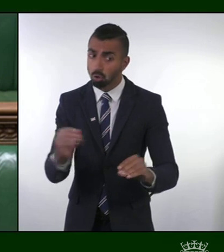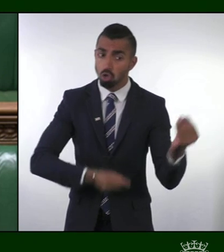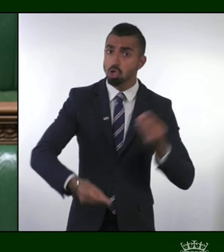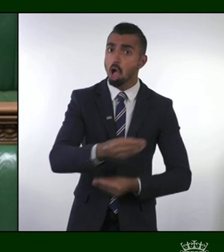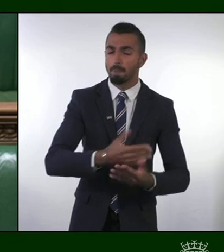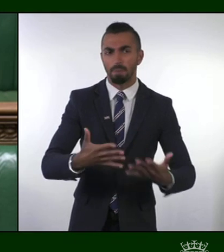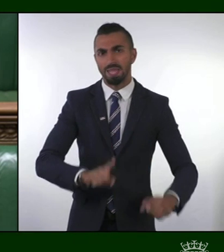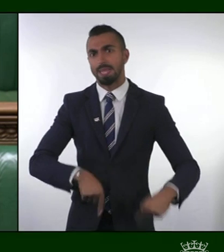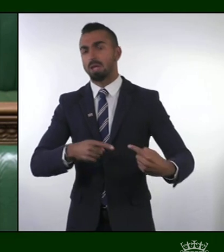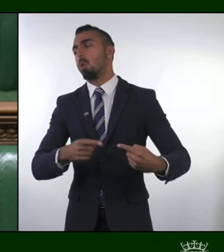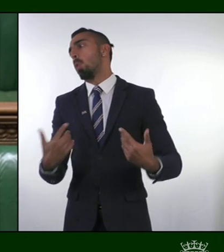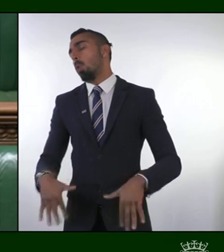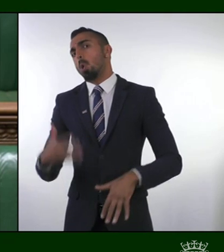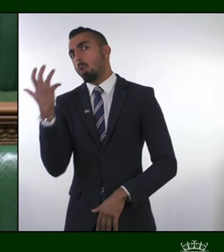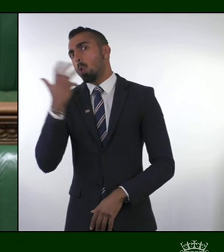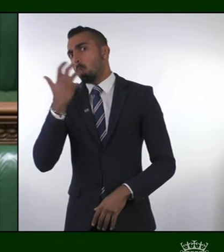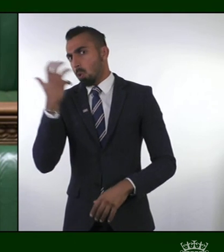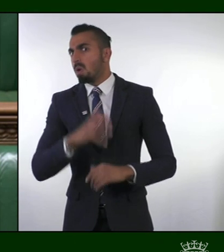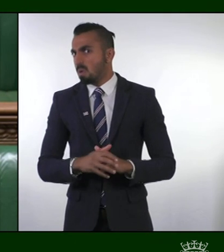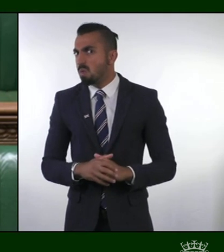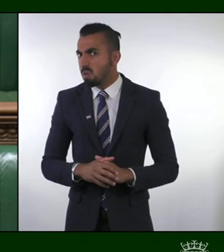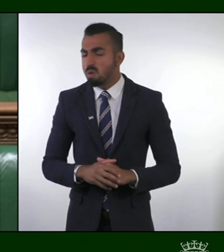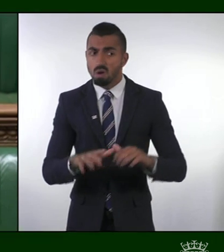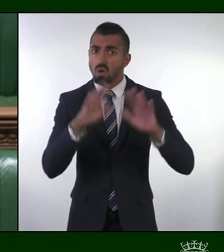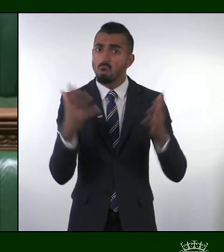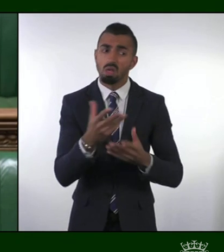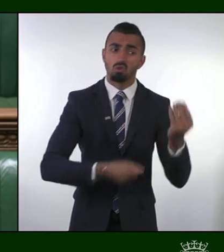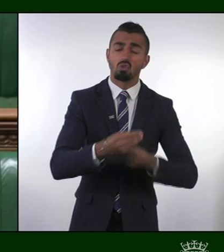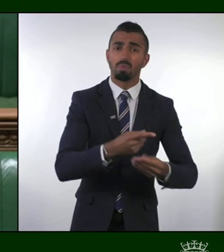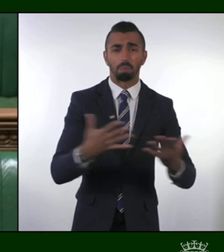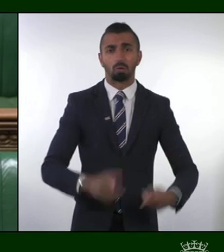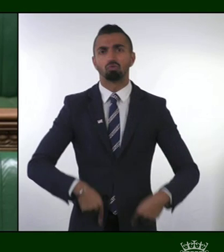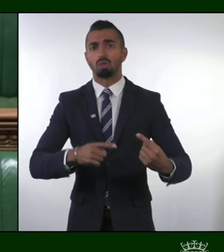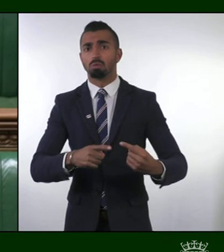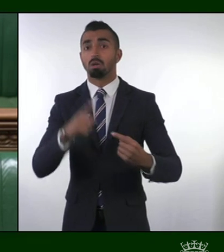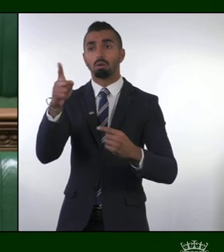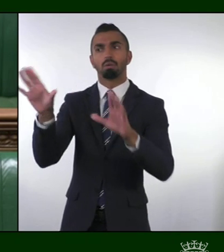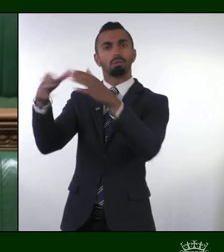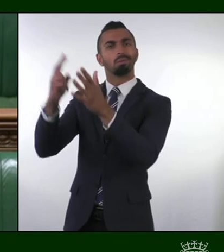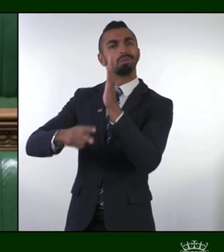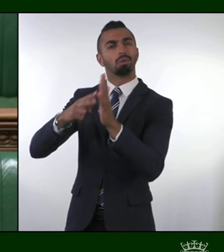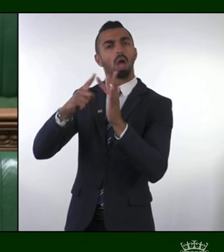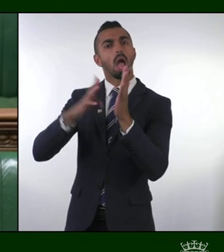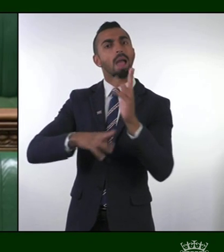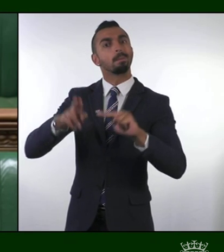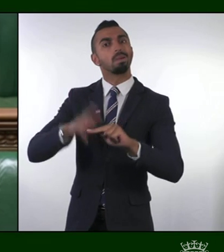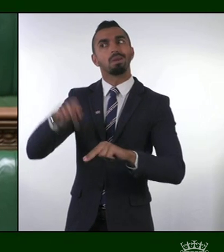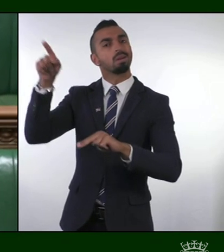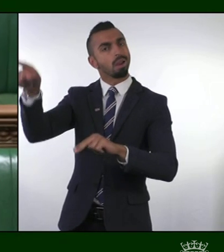World economic activity has slowed, with the International Monetary Fund expecting the deepest global recession since records began.